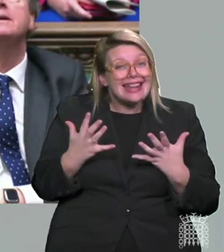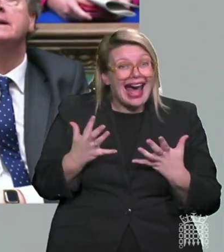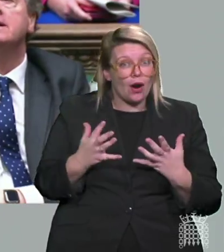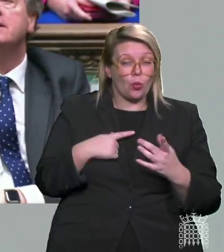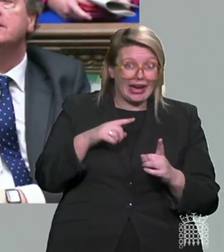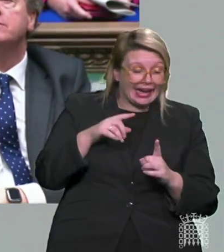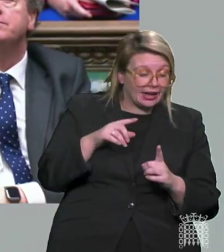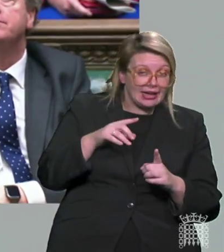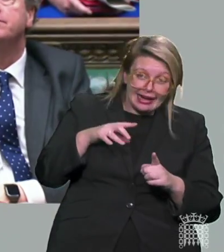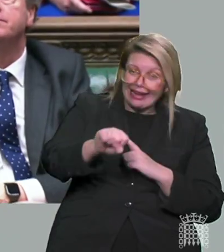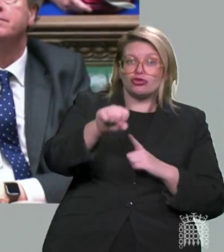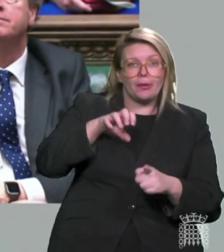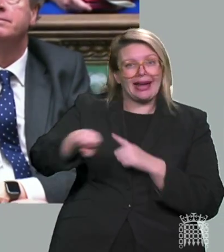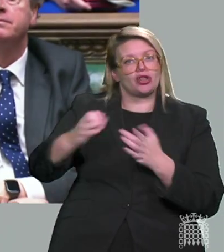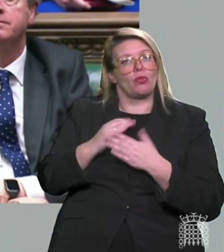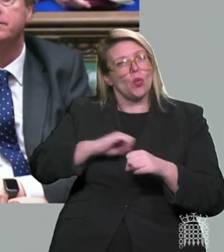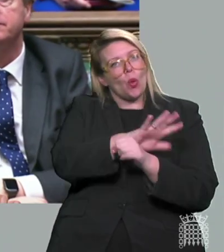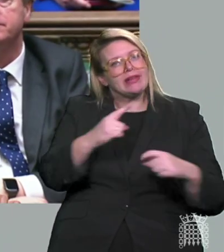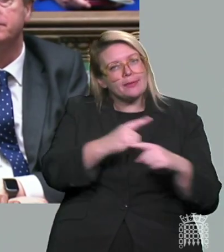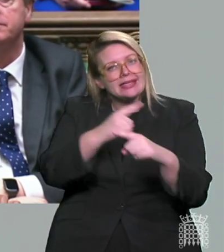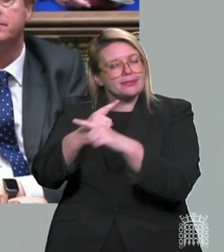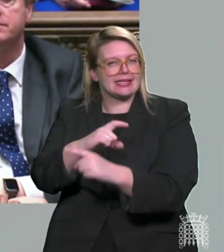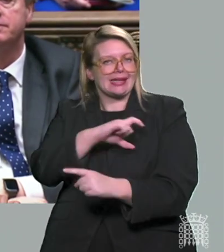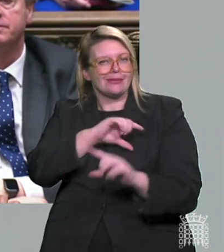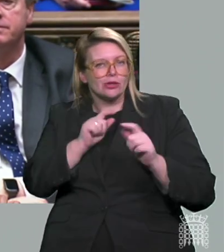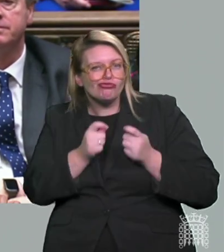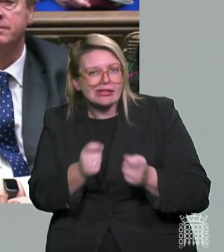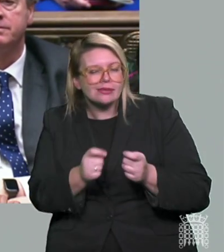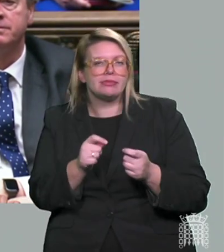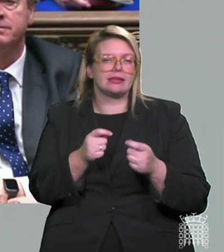The right honourable and learned Gentleman talks about what is terrifying.